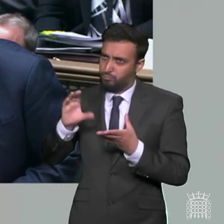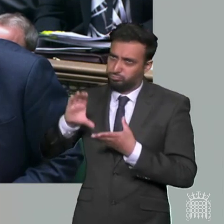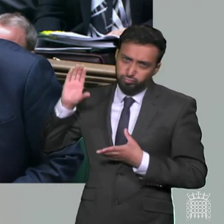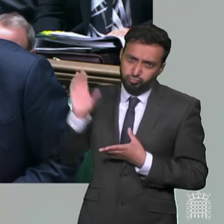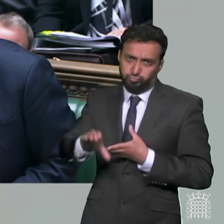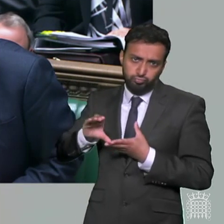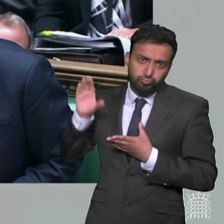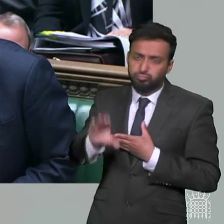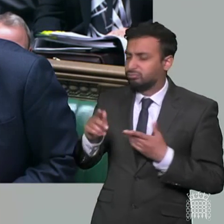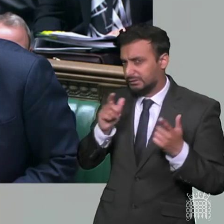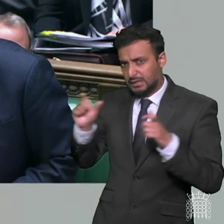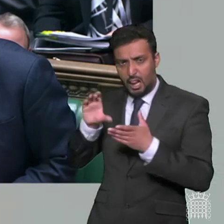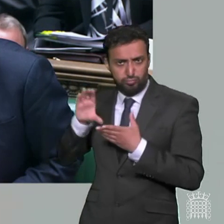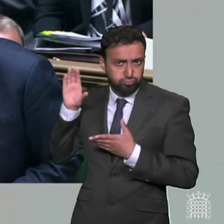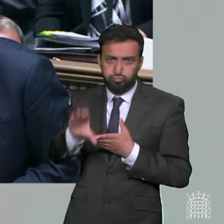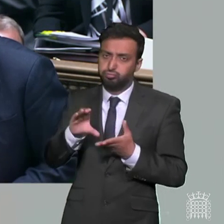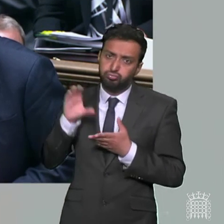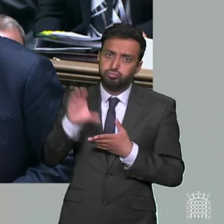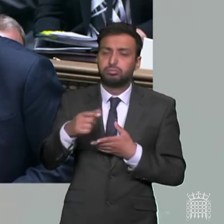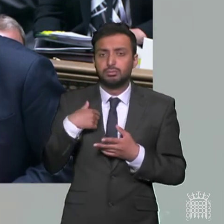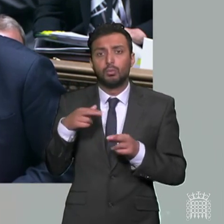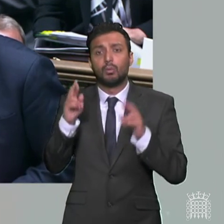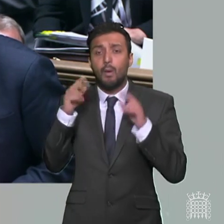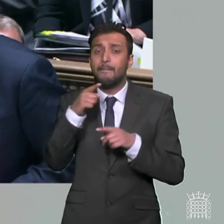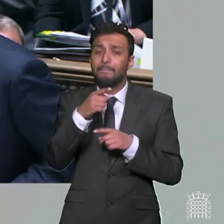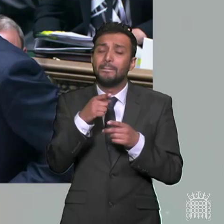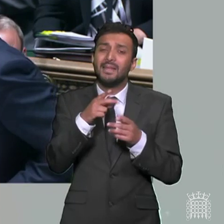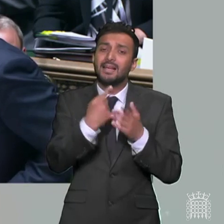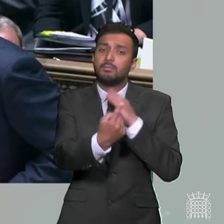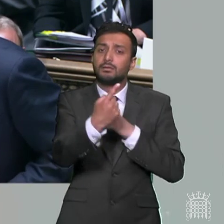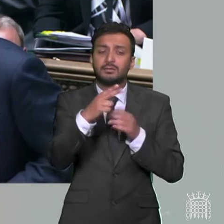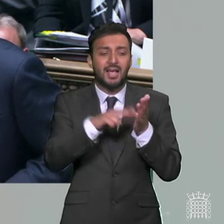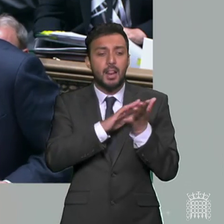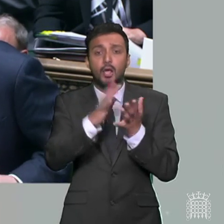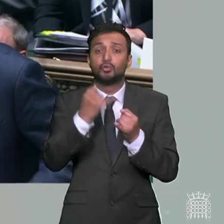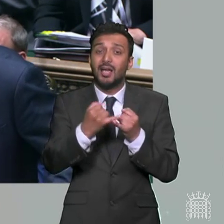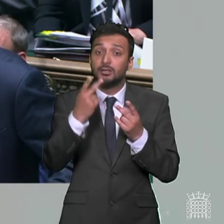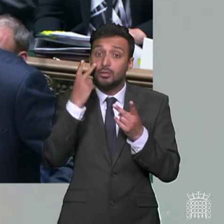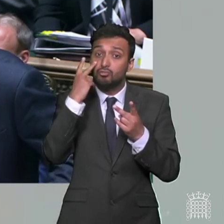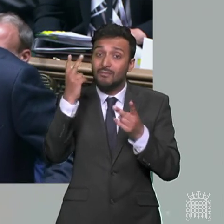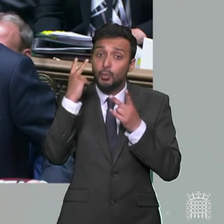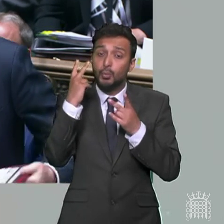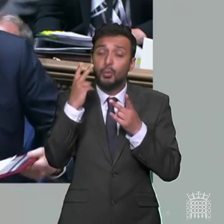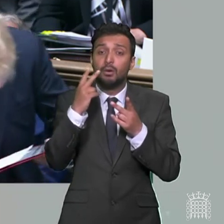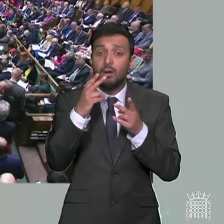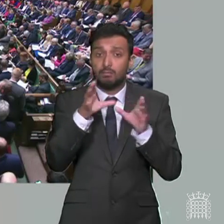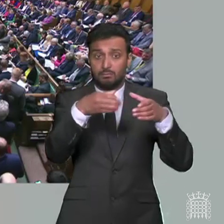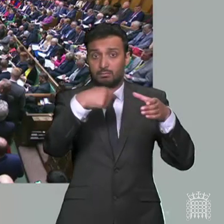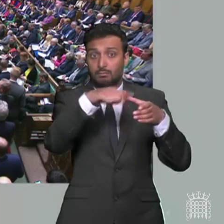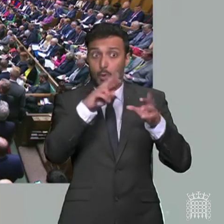I hope that the independent NHS Pay Review Body will listen carefully to what he has just said.